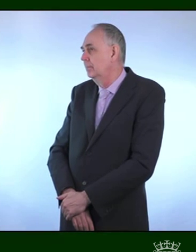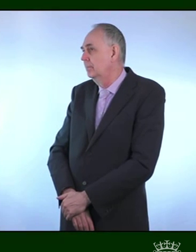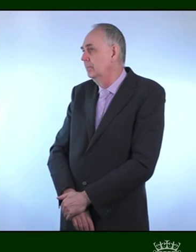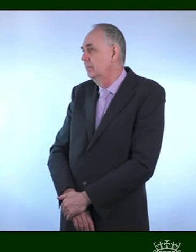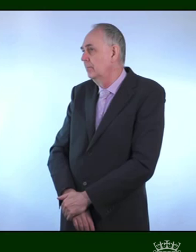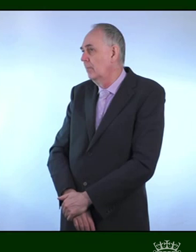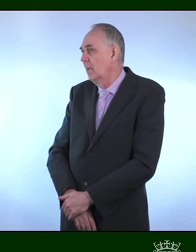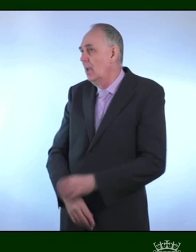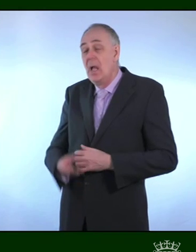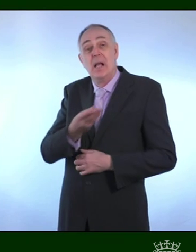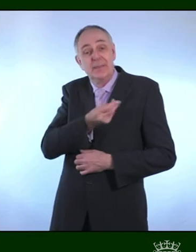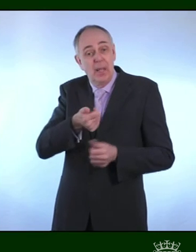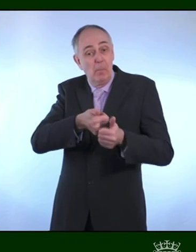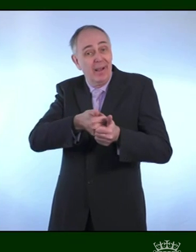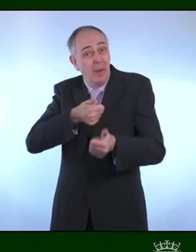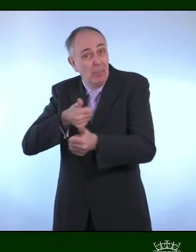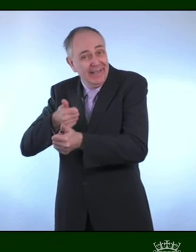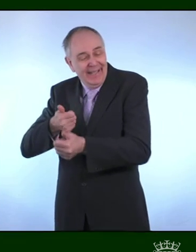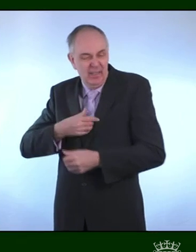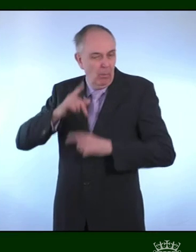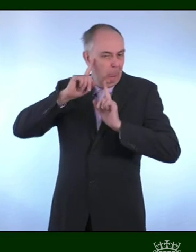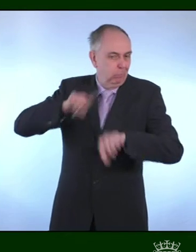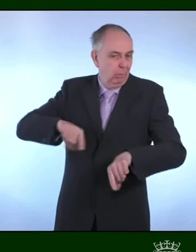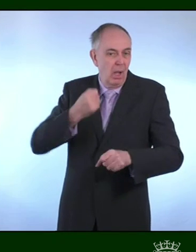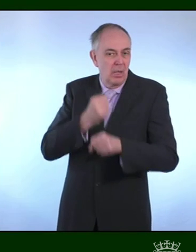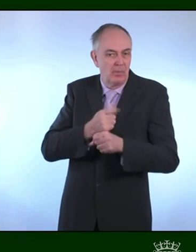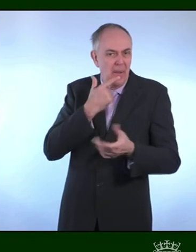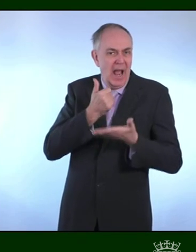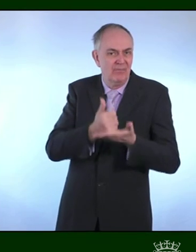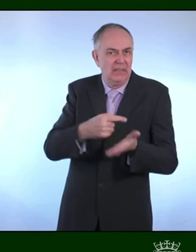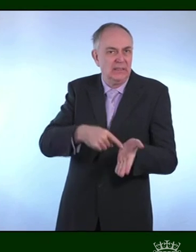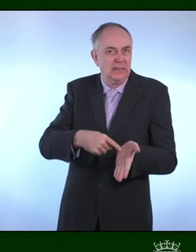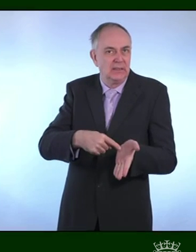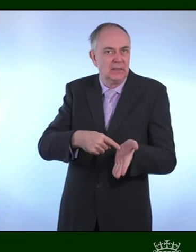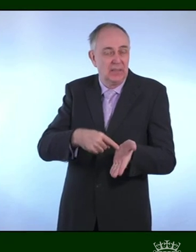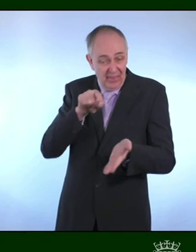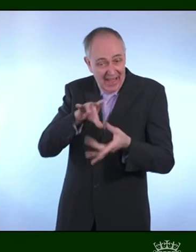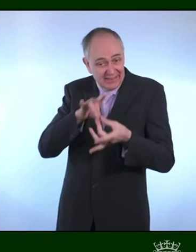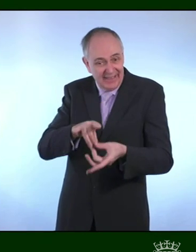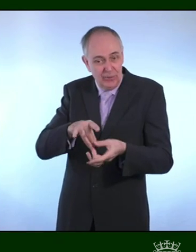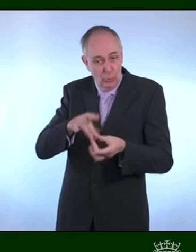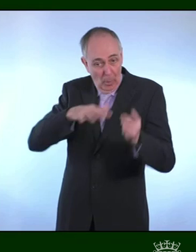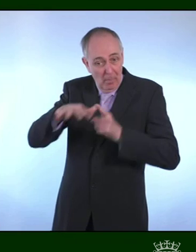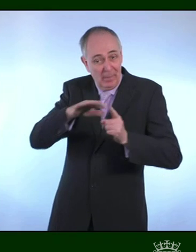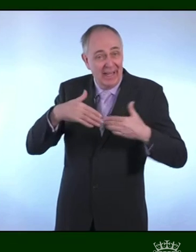There are companies defying his advice, which is for public health and to save lives.